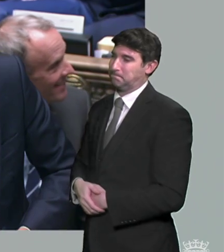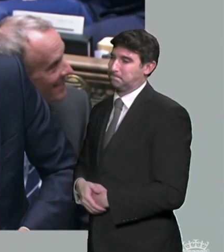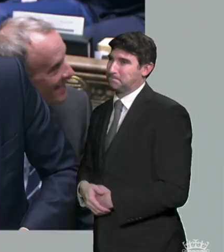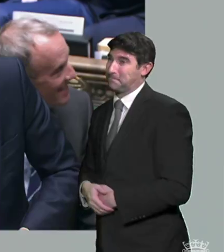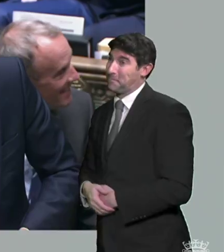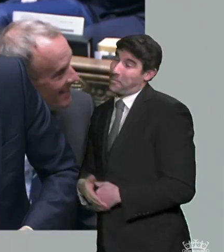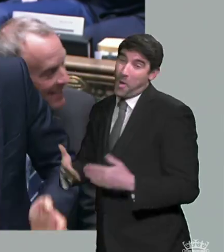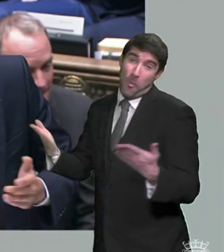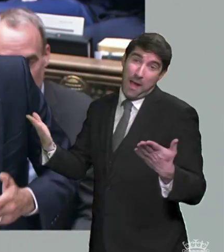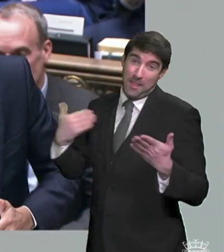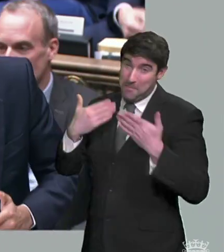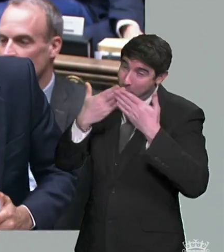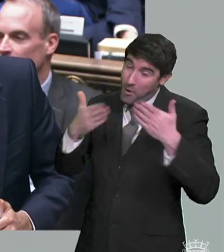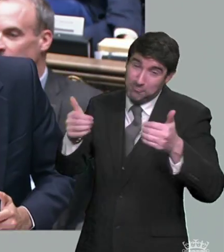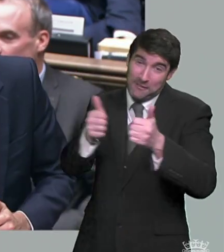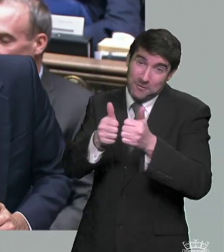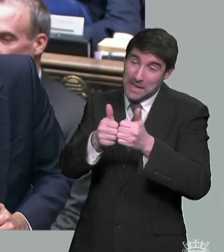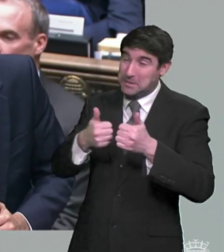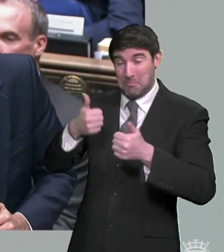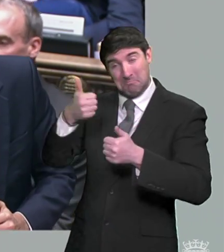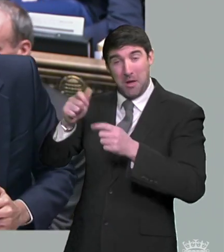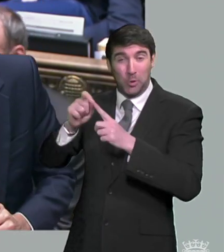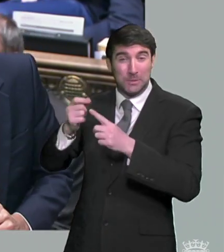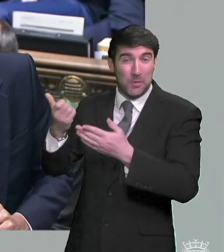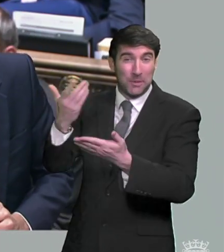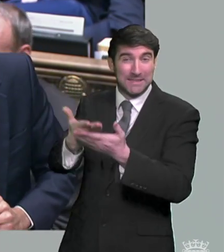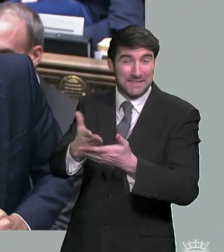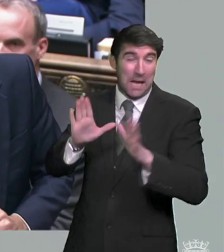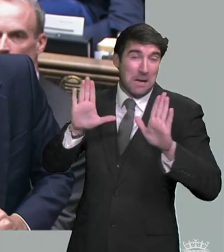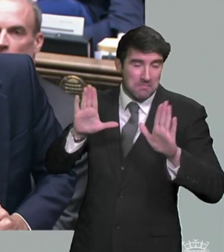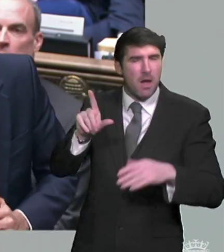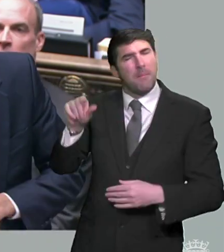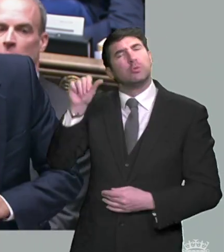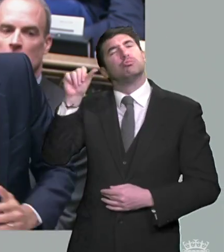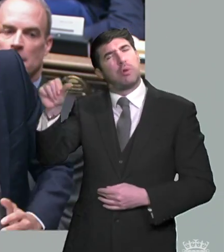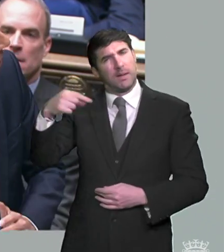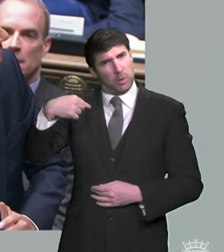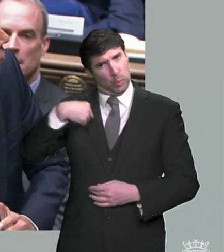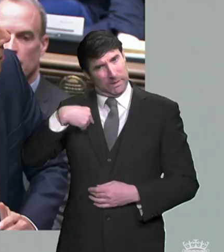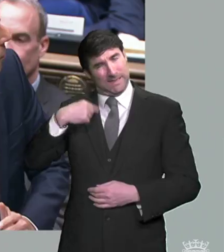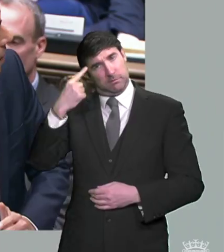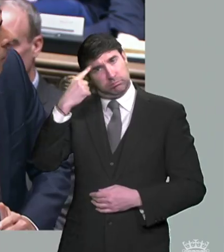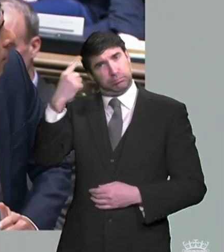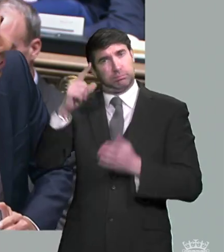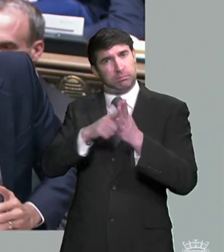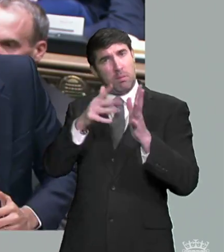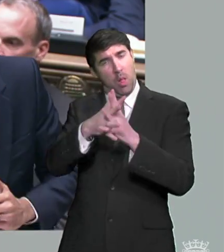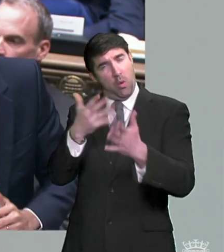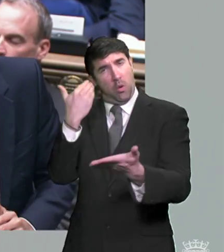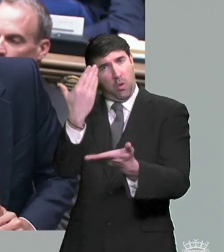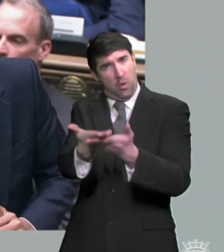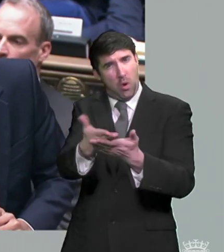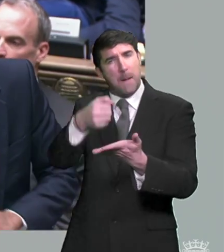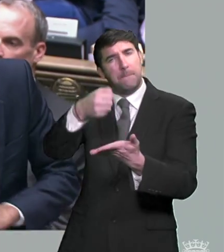My honourable Friend put that very well. She is right to make the point that what we are proposing is in line with the vast majority of other countries around the world.